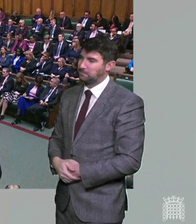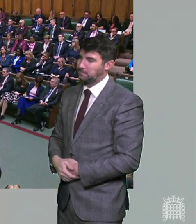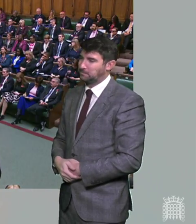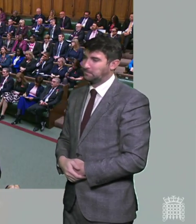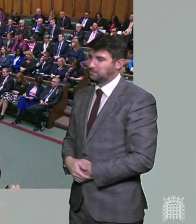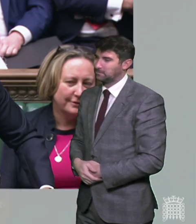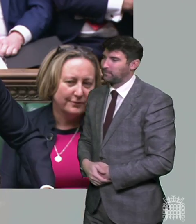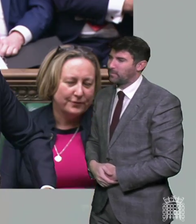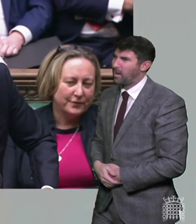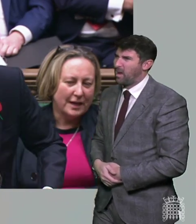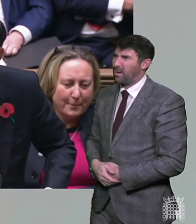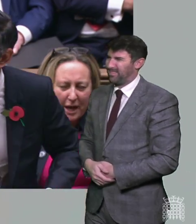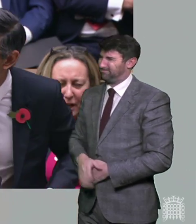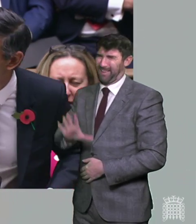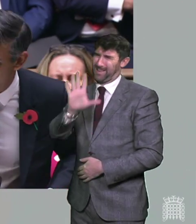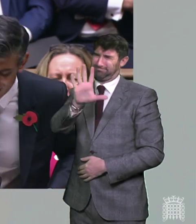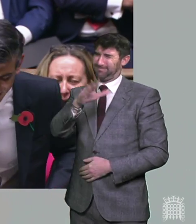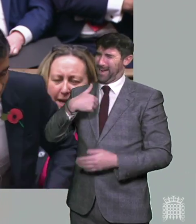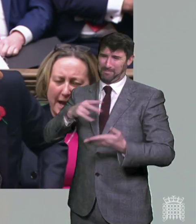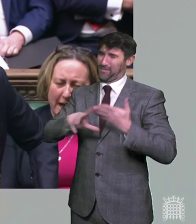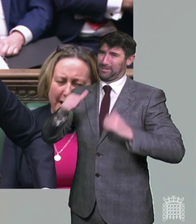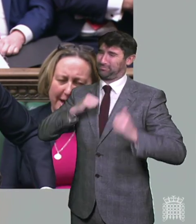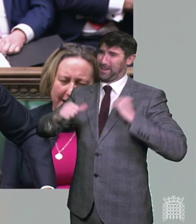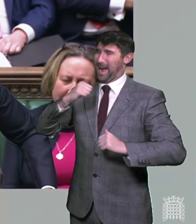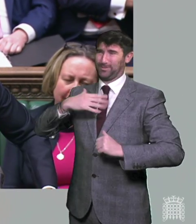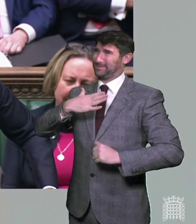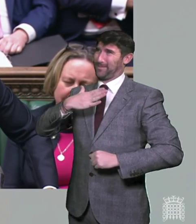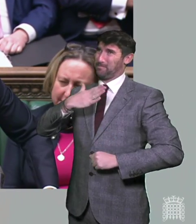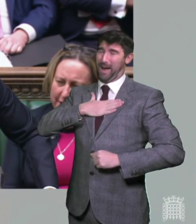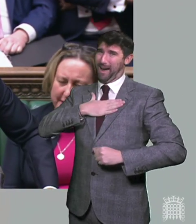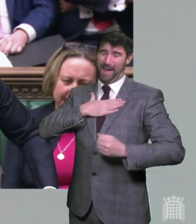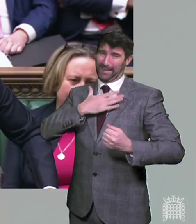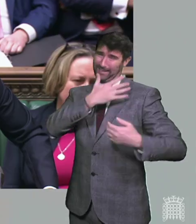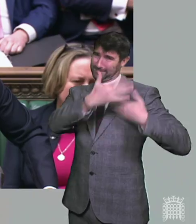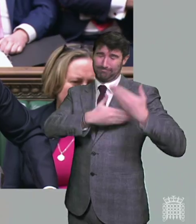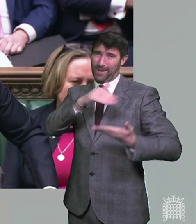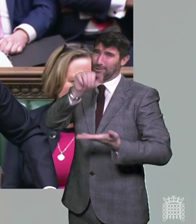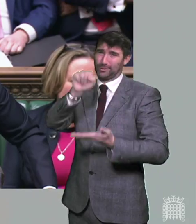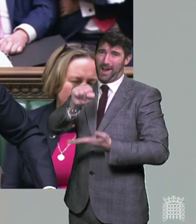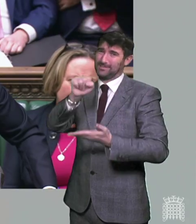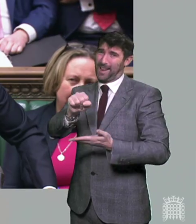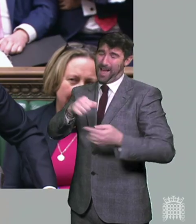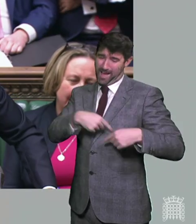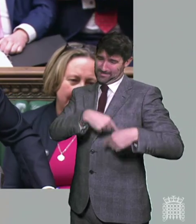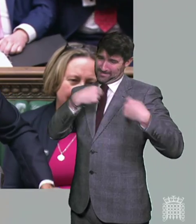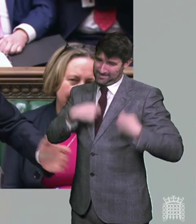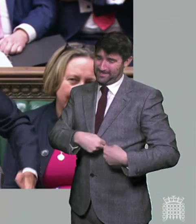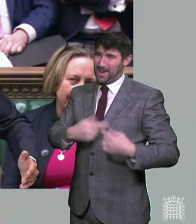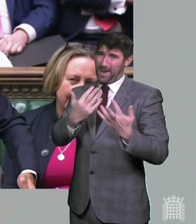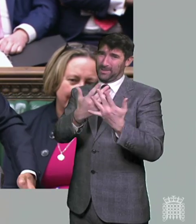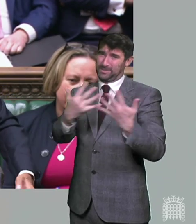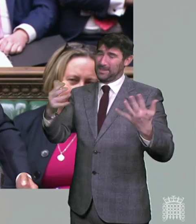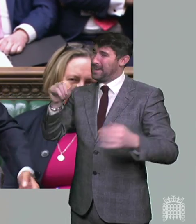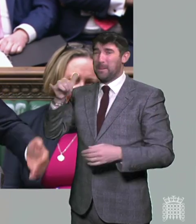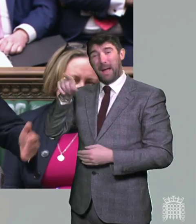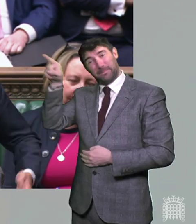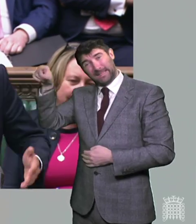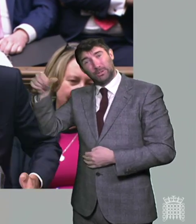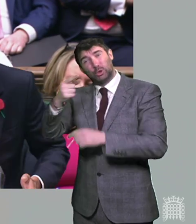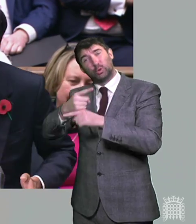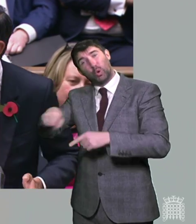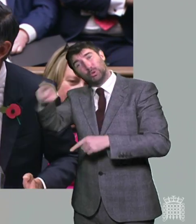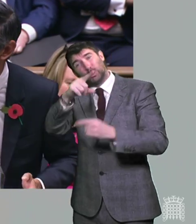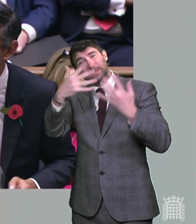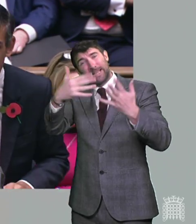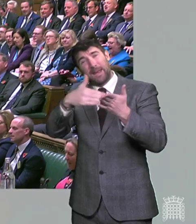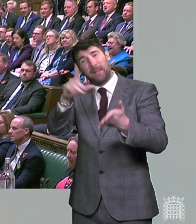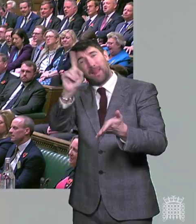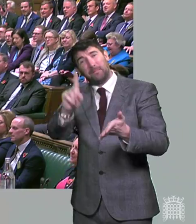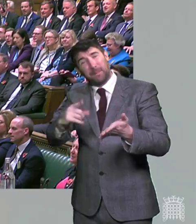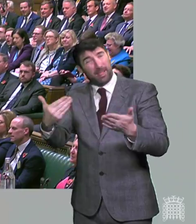I am very proud of my record as Chancellor in this country. Perhaps the honourable Gentleman could talk to the 10 million people who had their jobs saved through furlough.